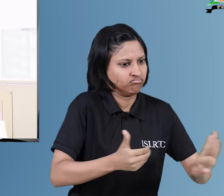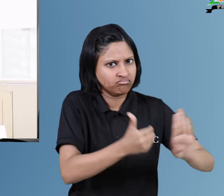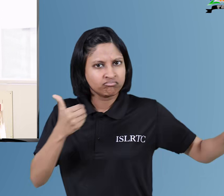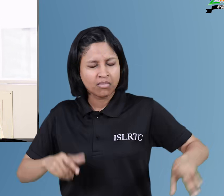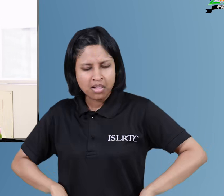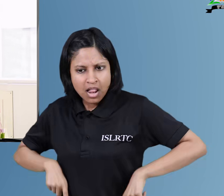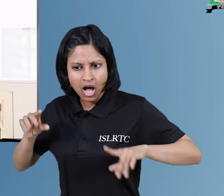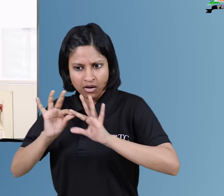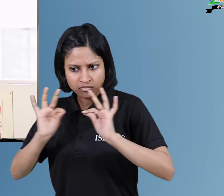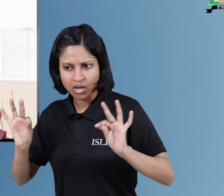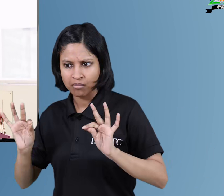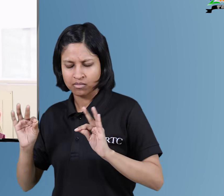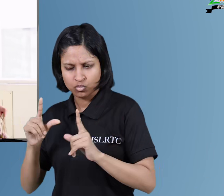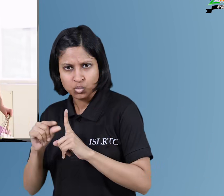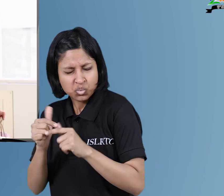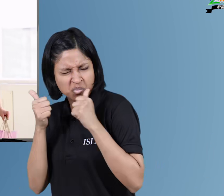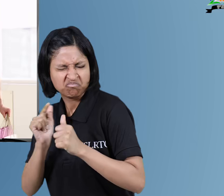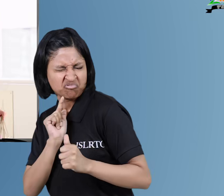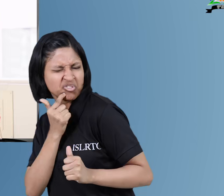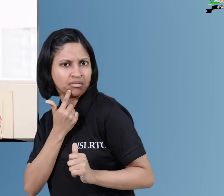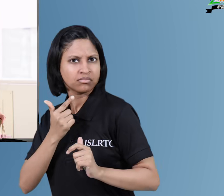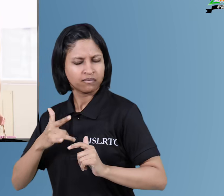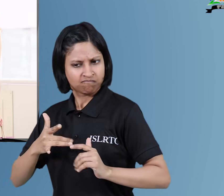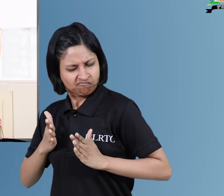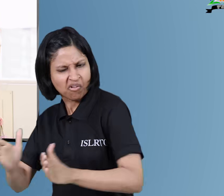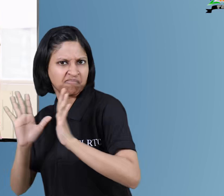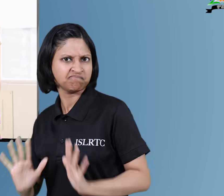and abstaining from them is viewed as puritanical.